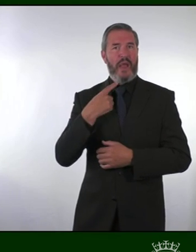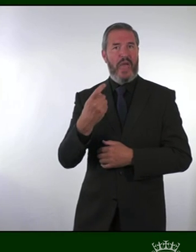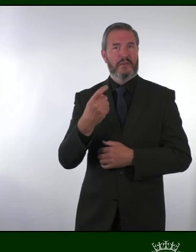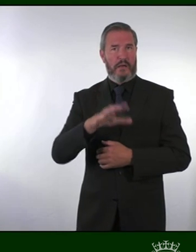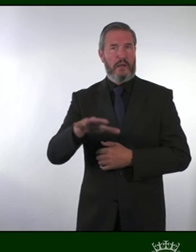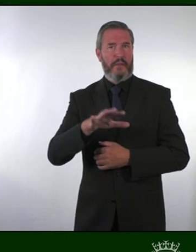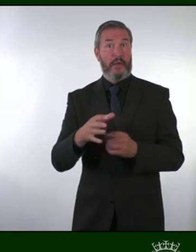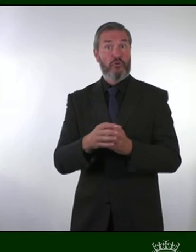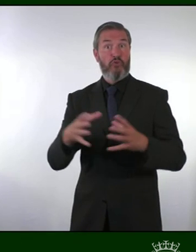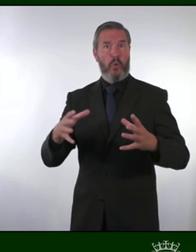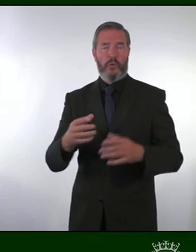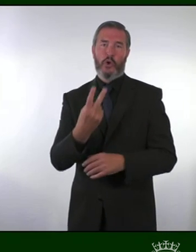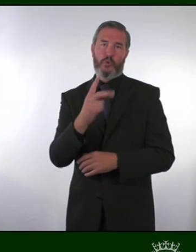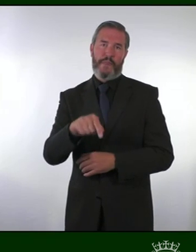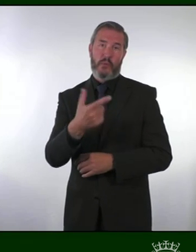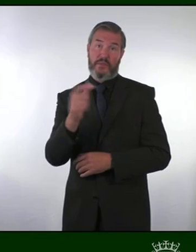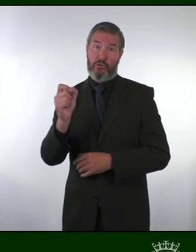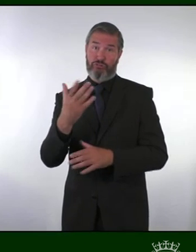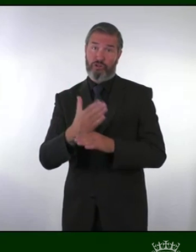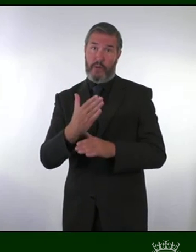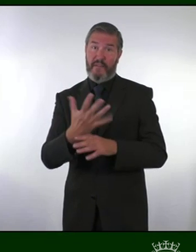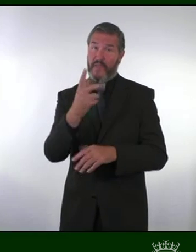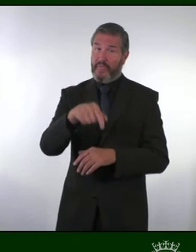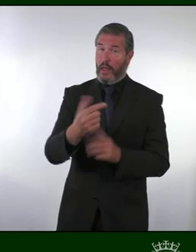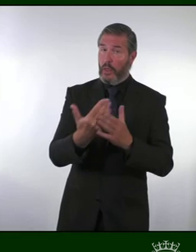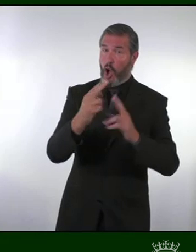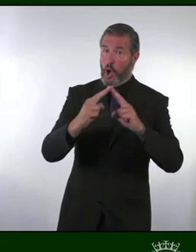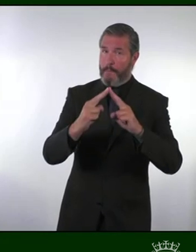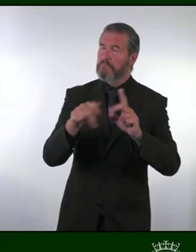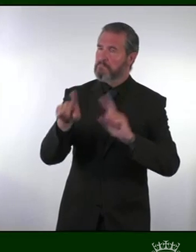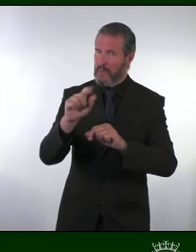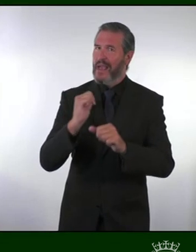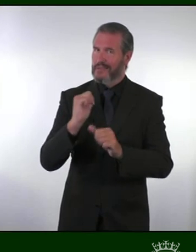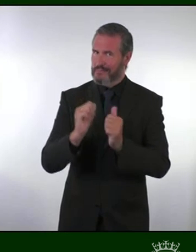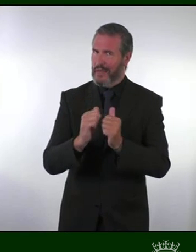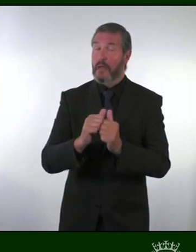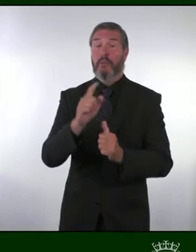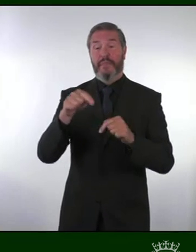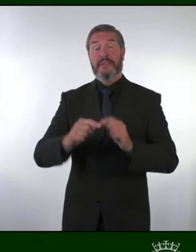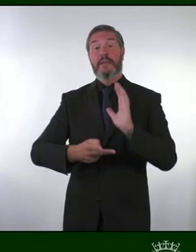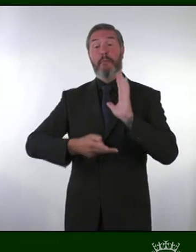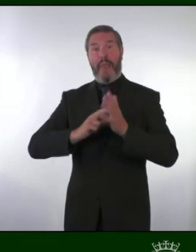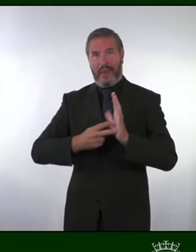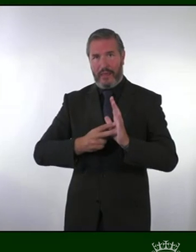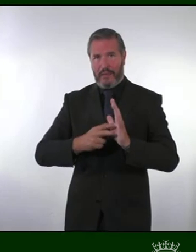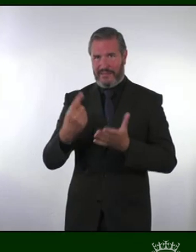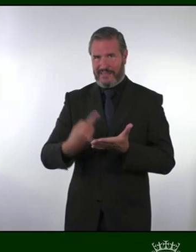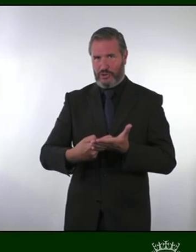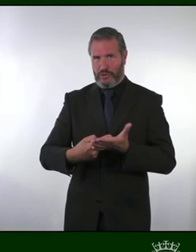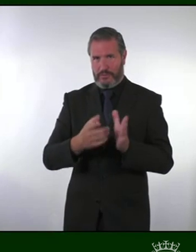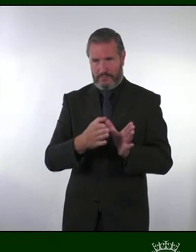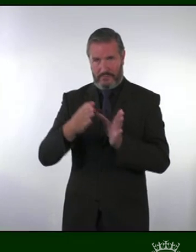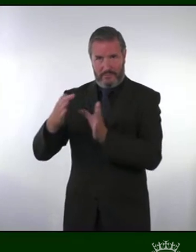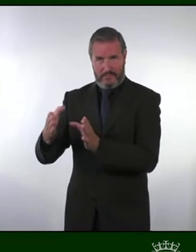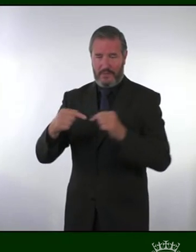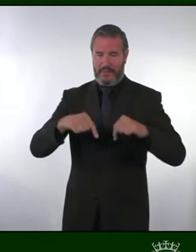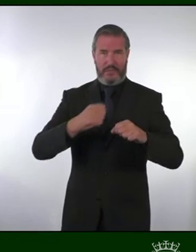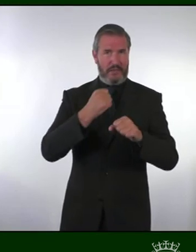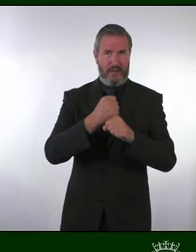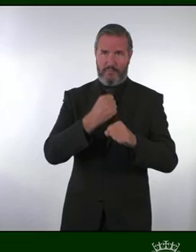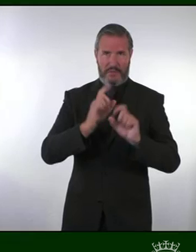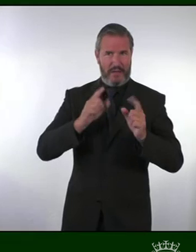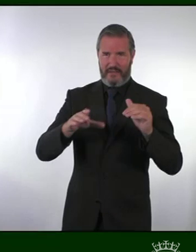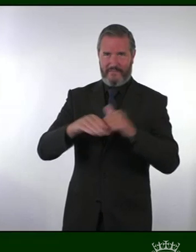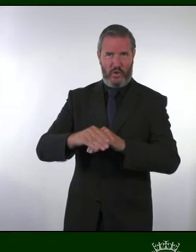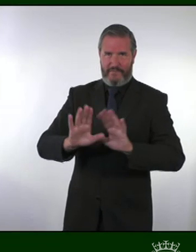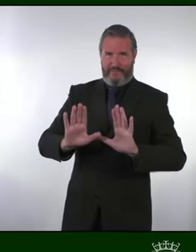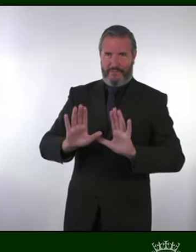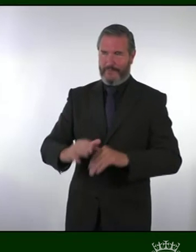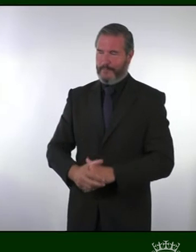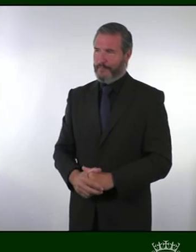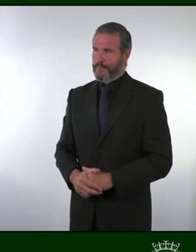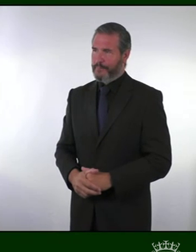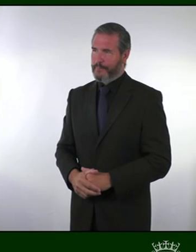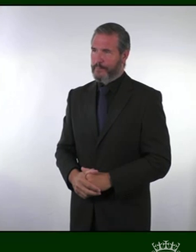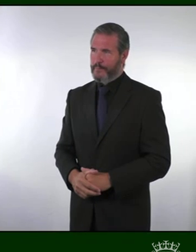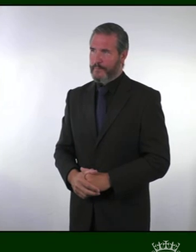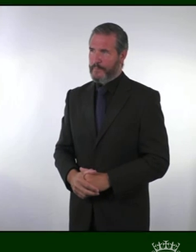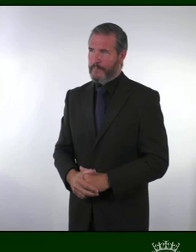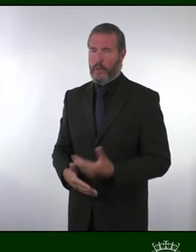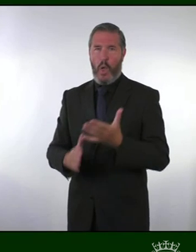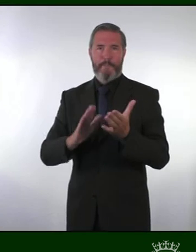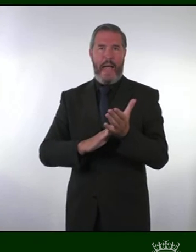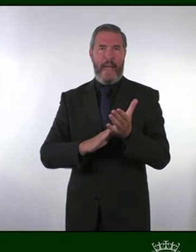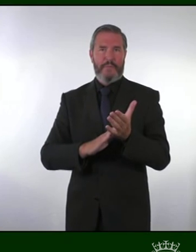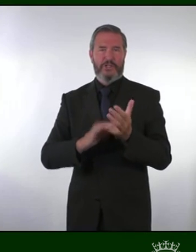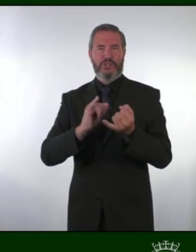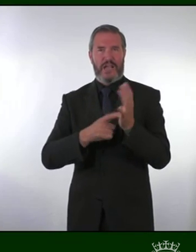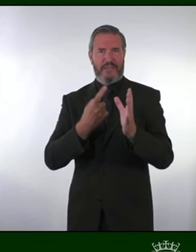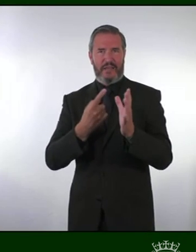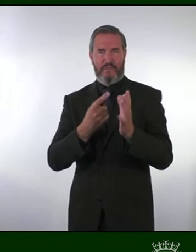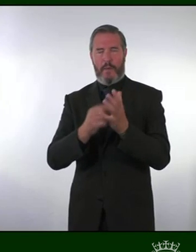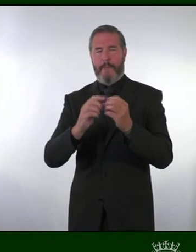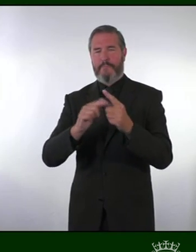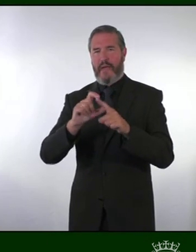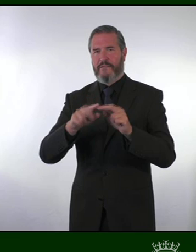The local growth fund is expected to deliver 2,700 jobs and 5,000 new homes, but, as I am sure the House will understand, this is a planning decision, with which this Government obviously cannot involve themselves.